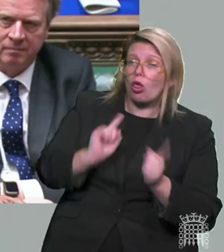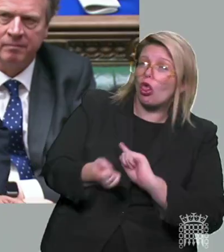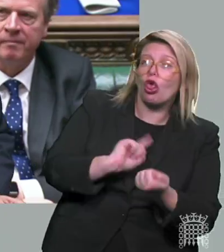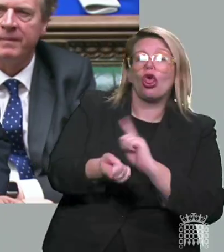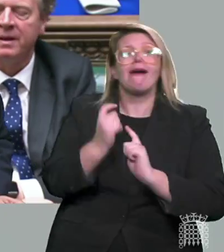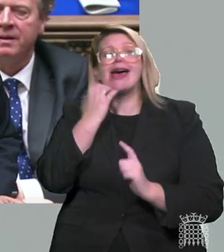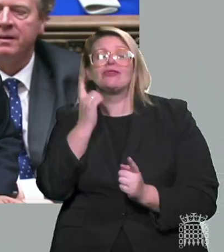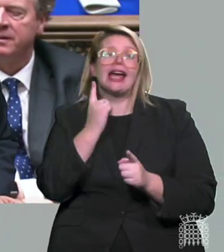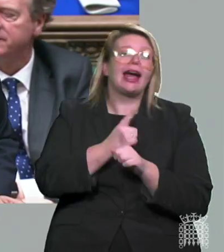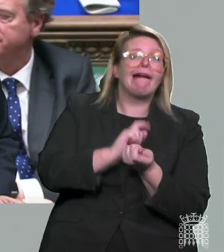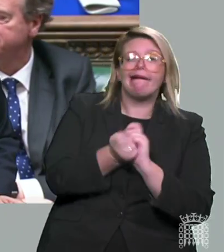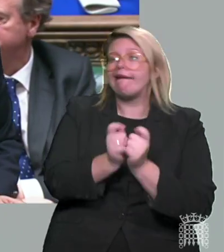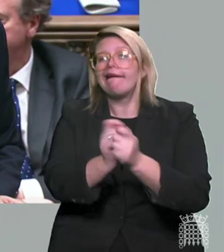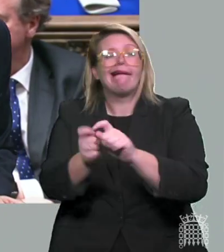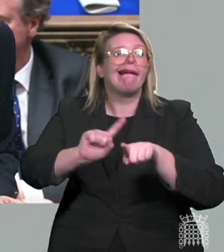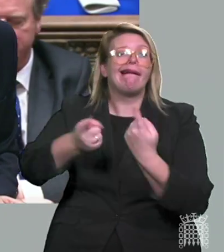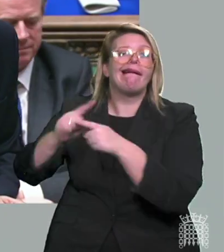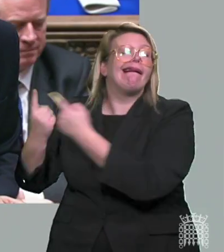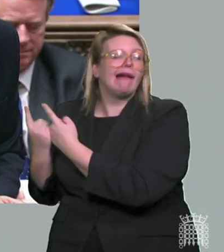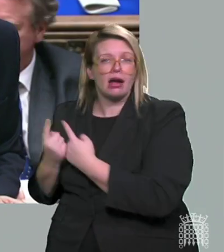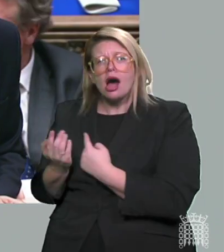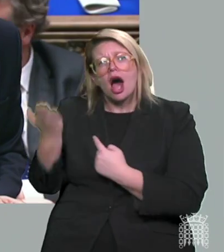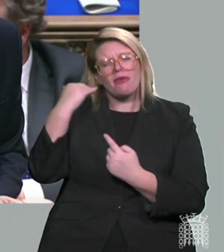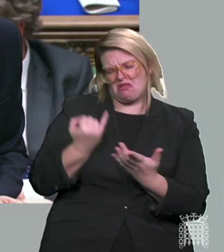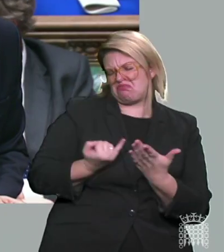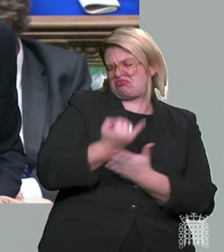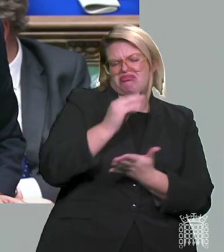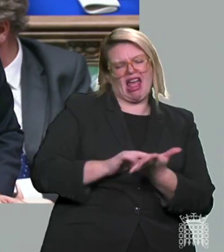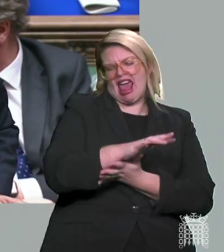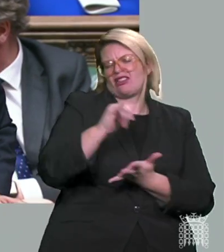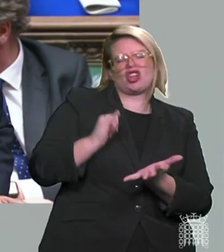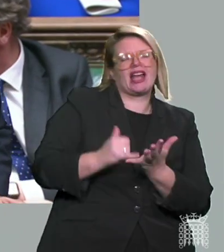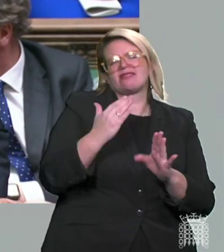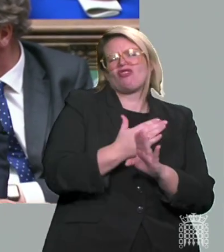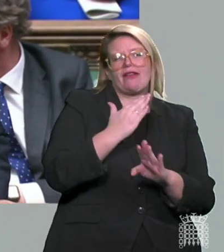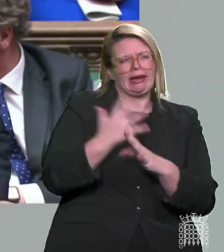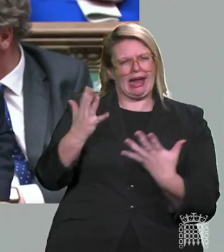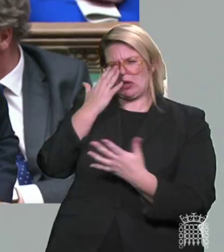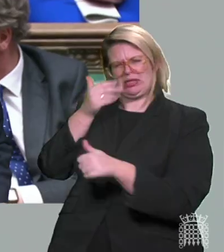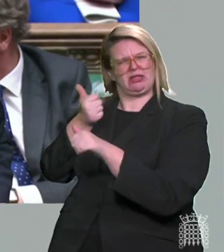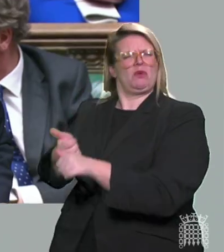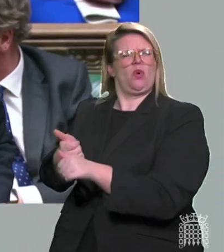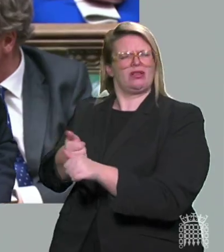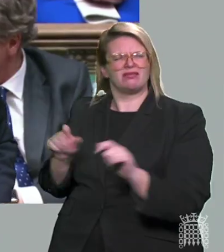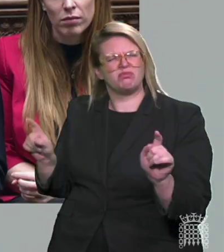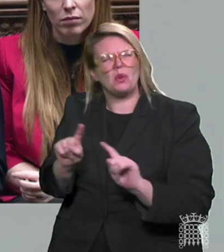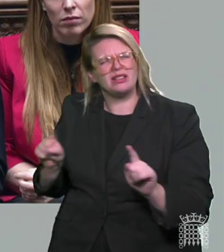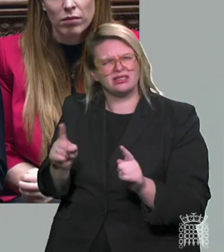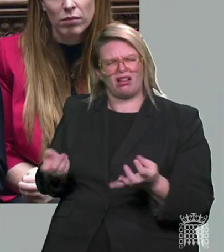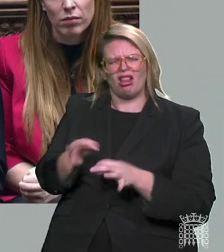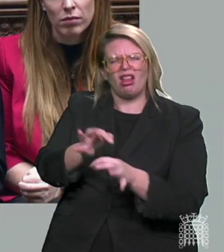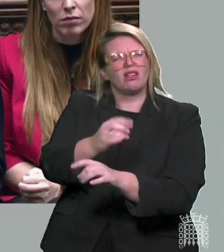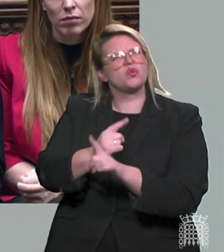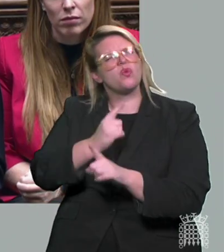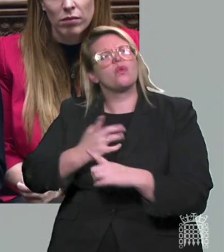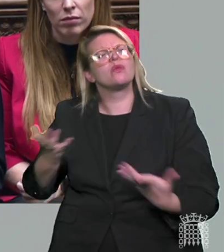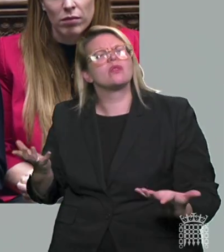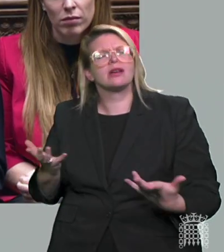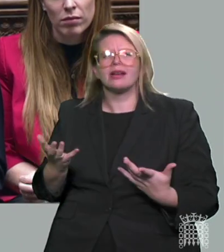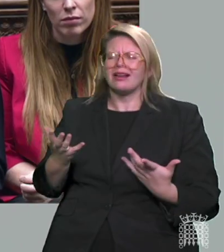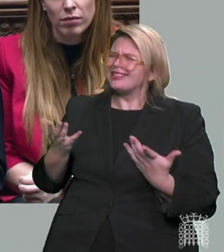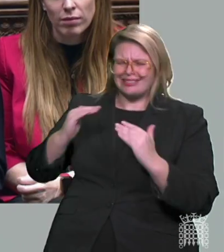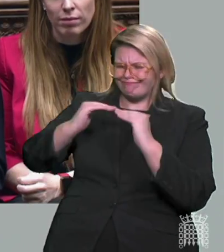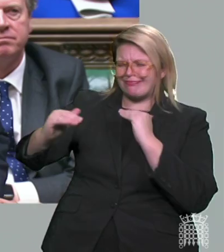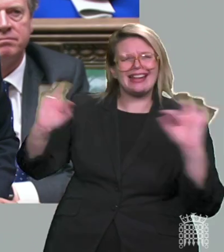At first he was against NHS outsourcing; now he is apparently in favour of it.